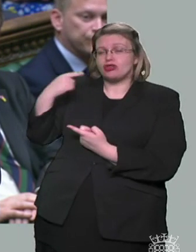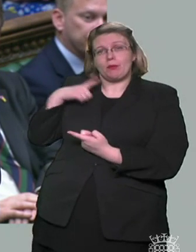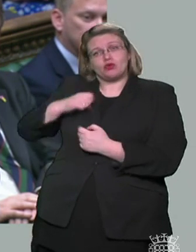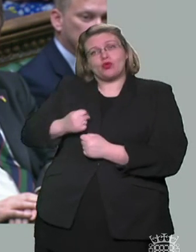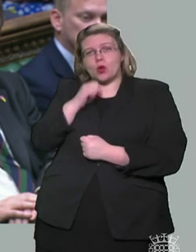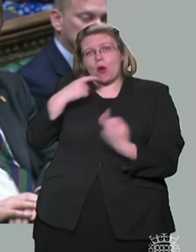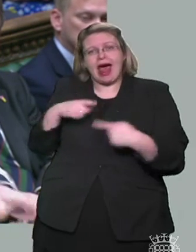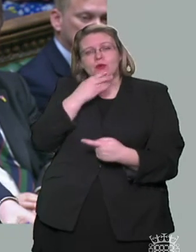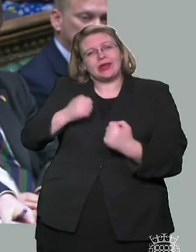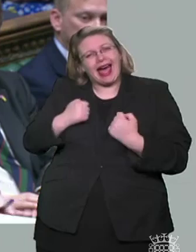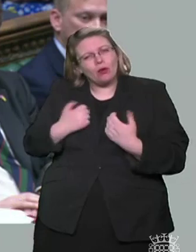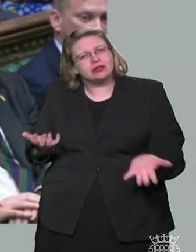It is totally absurd.